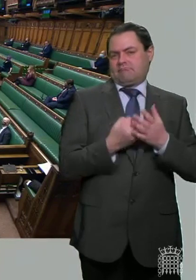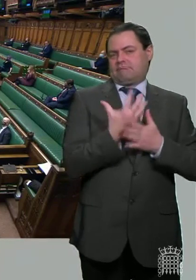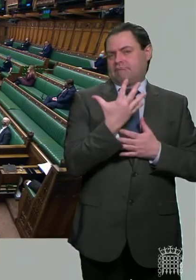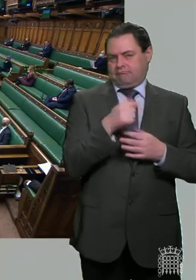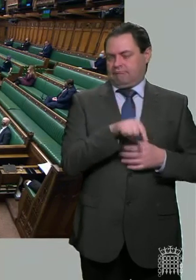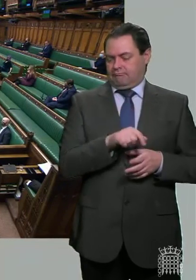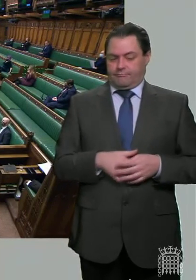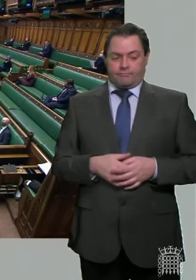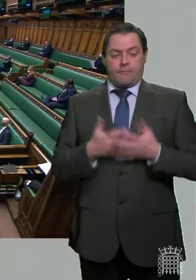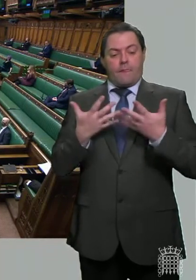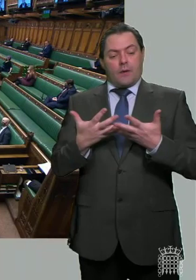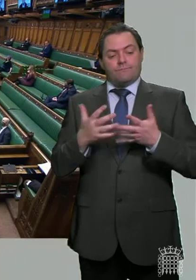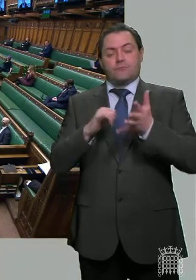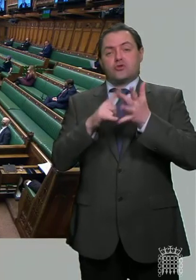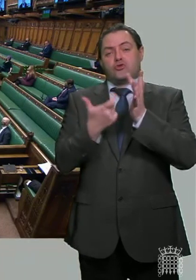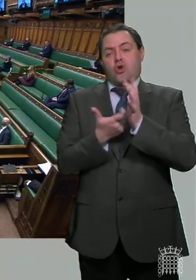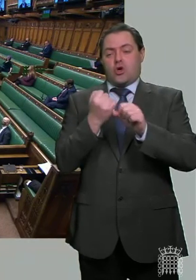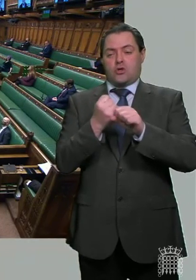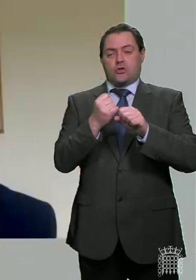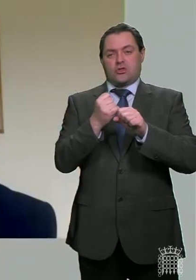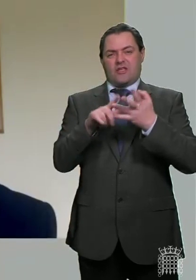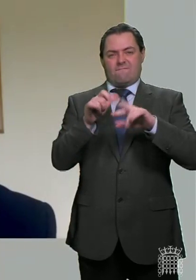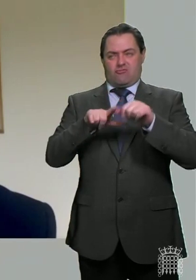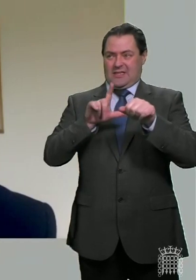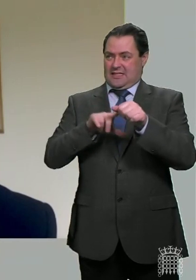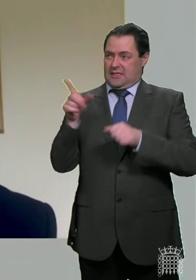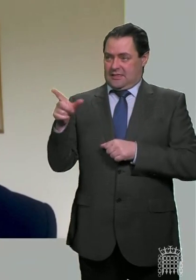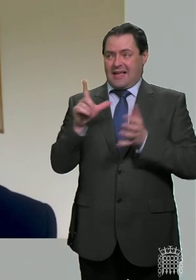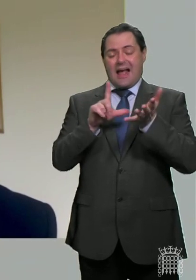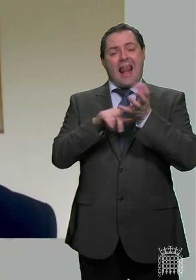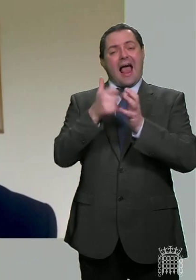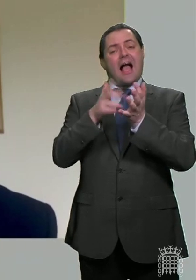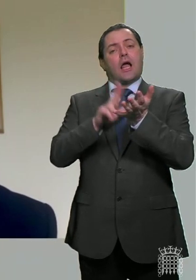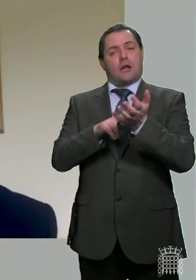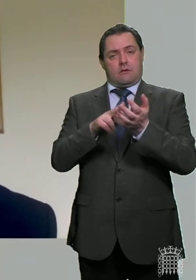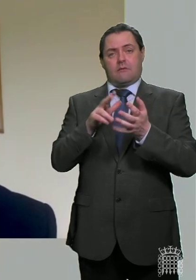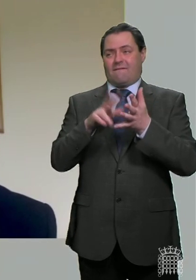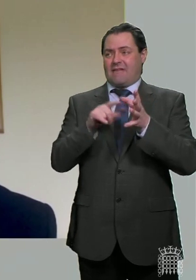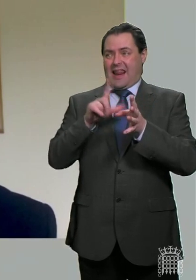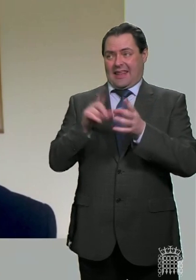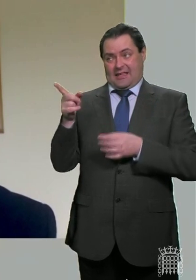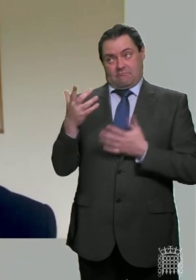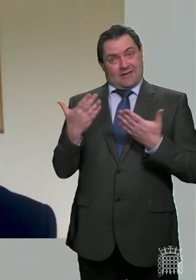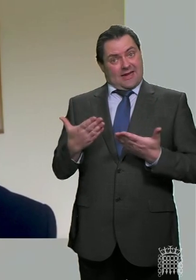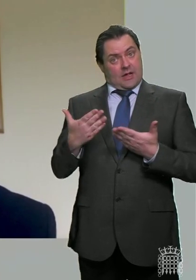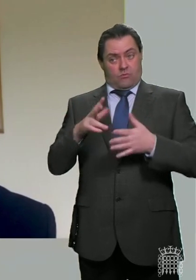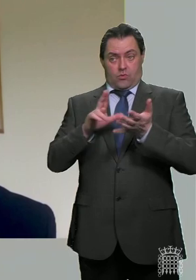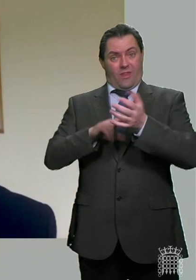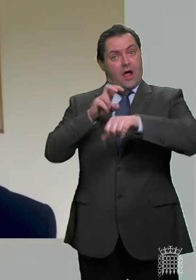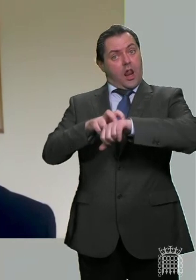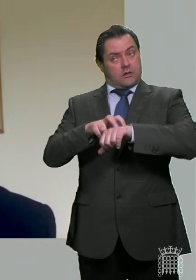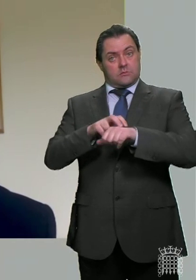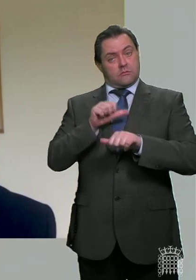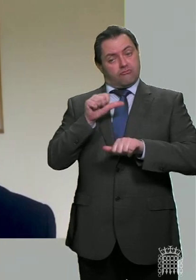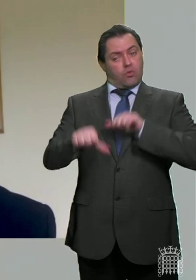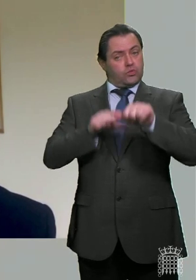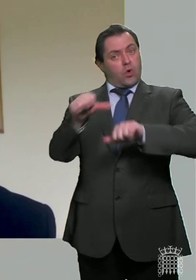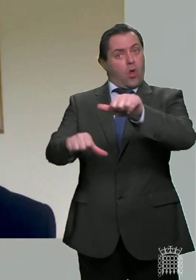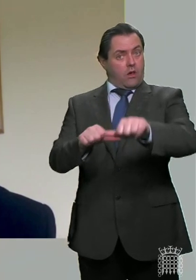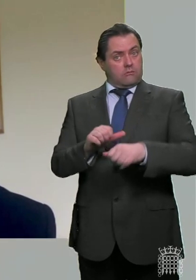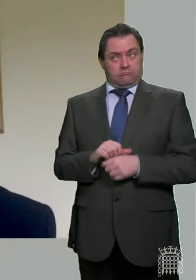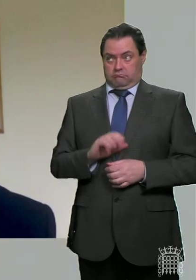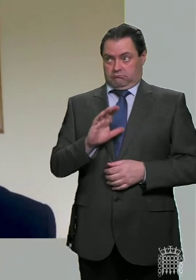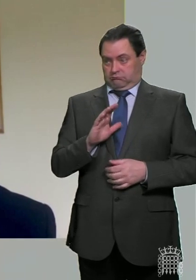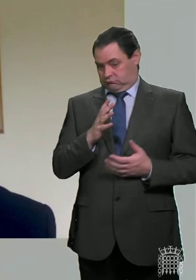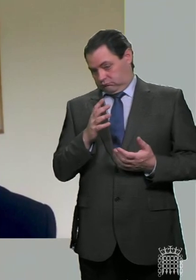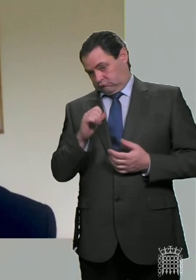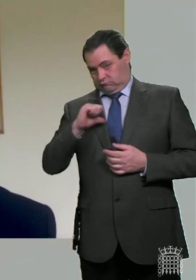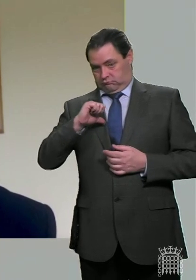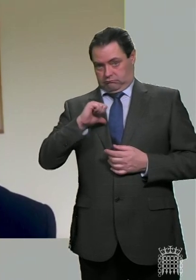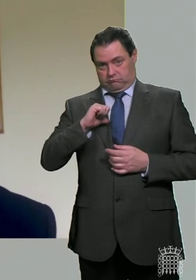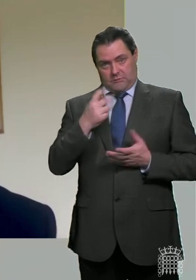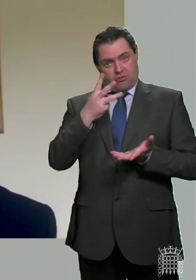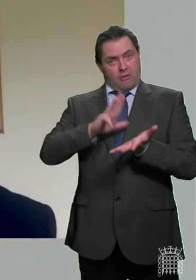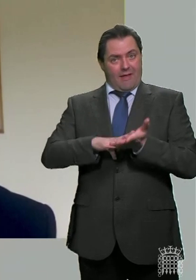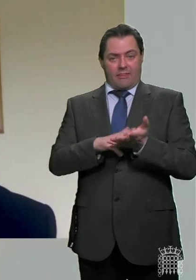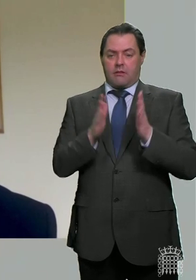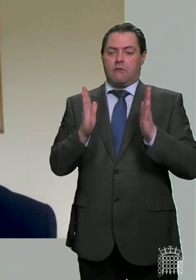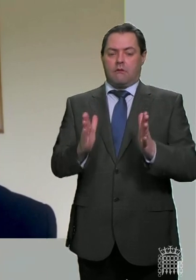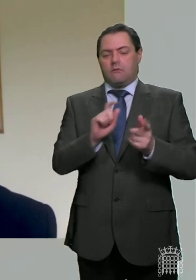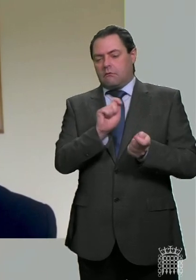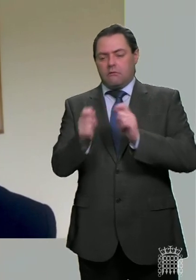Sir Jeffrey M. Donaldson We are now in the third month of the Northern Ireland protocol and we are fast approaching the end of the three-month grace period.